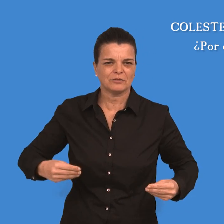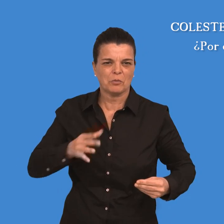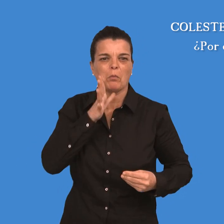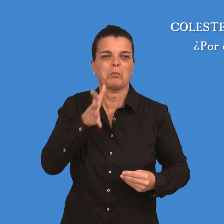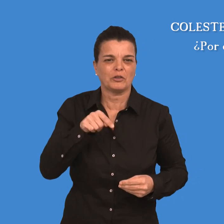motivo